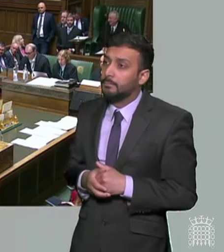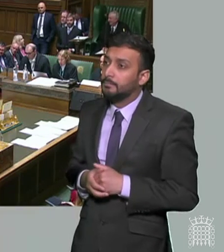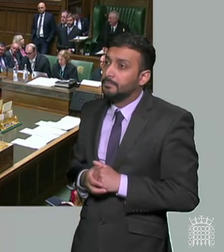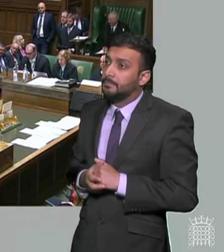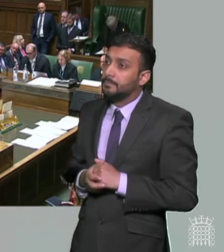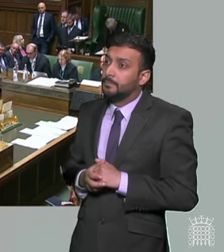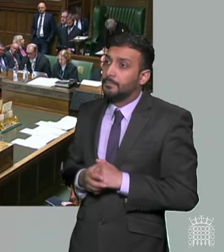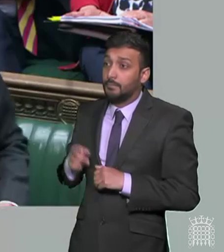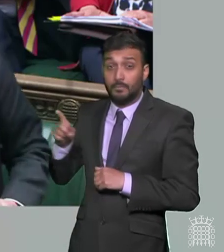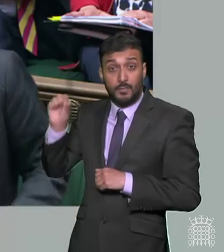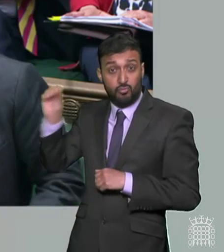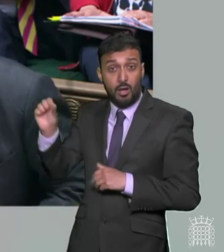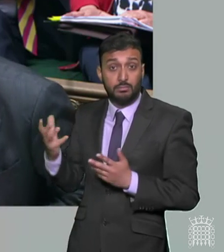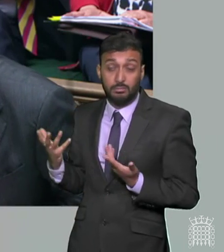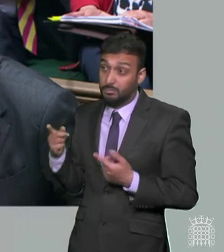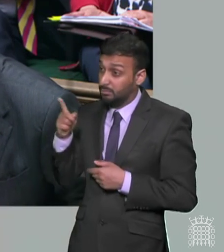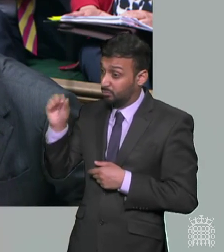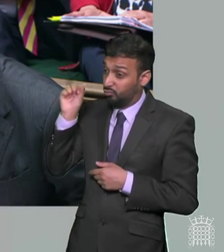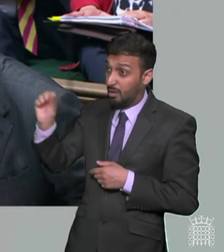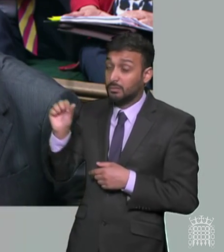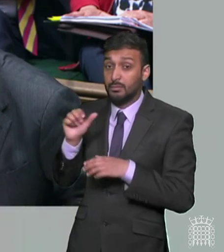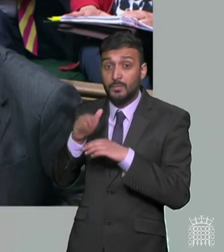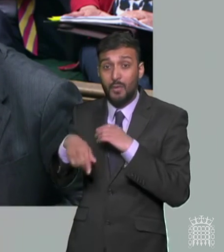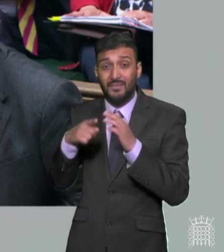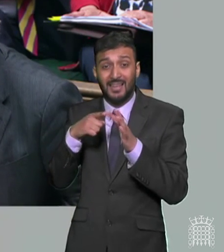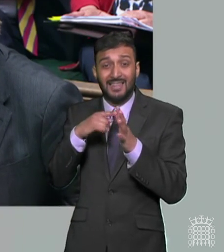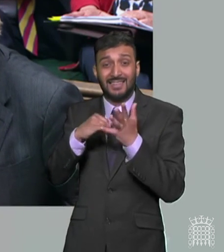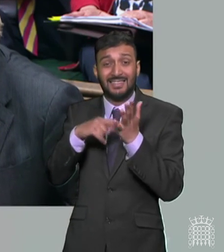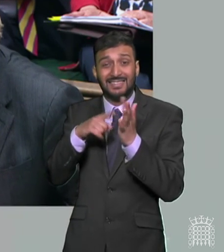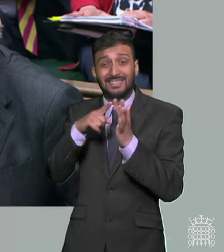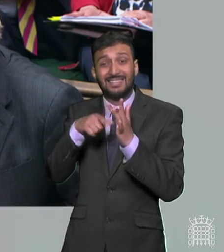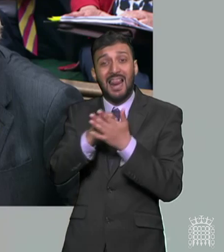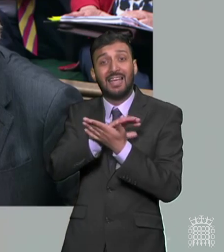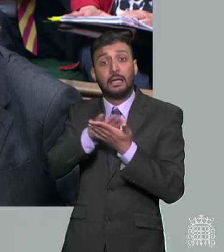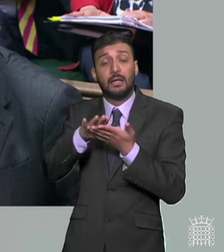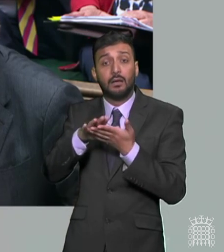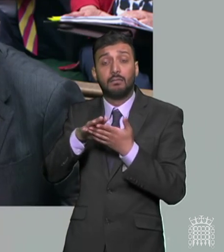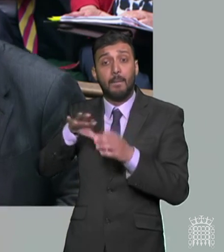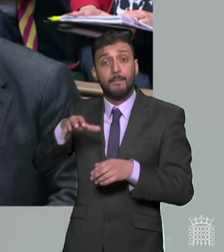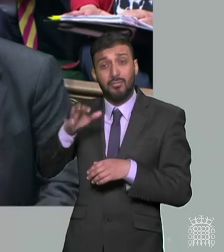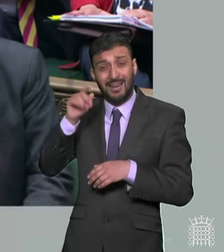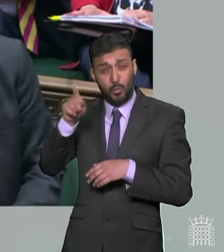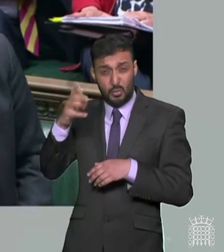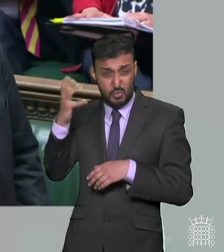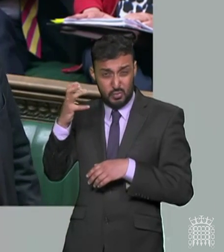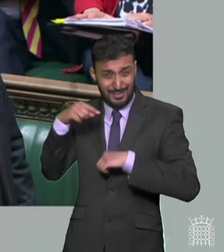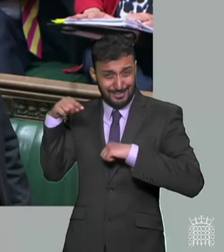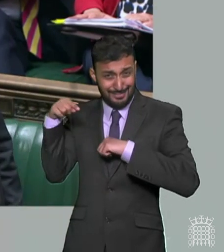My honourable Friend is completely right about Eastleigh Borough Council and the debts it has run up.